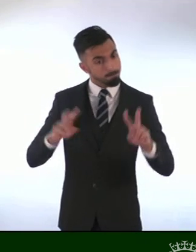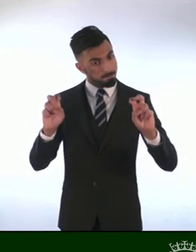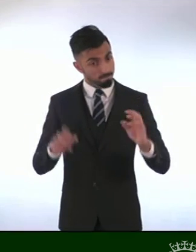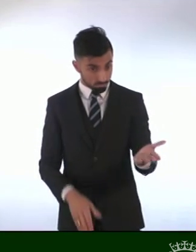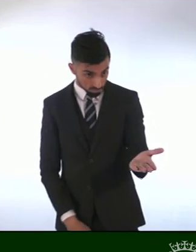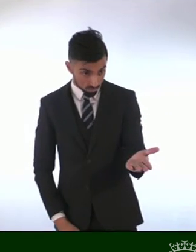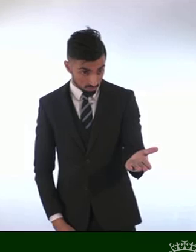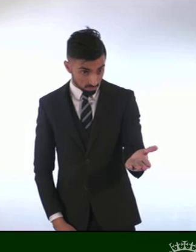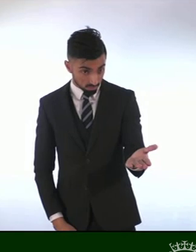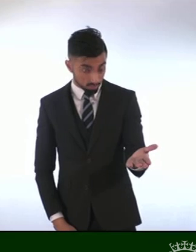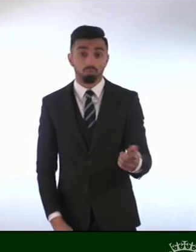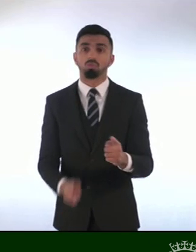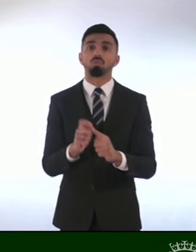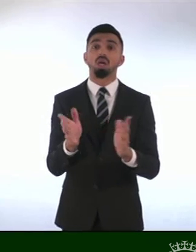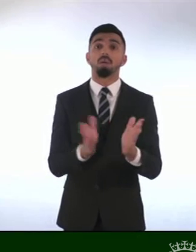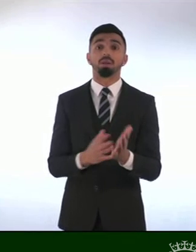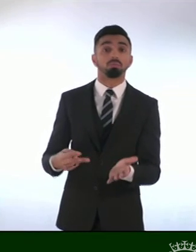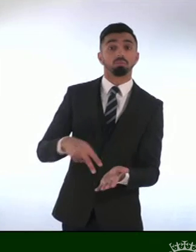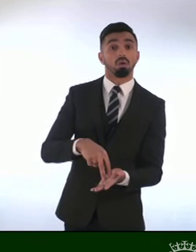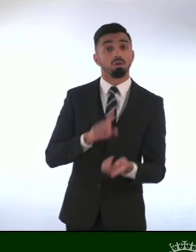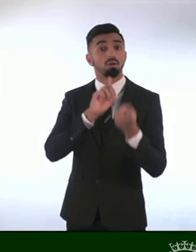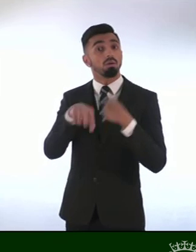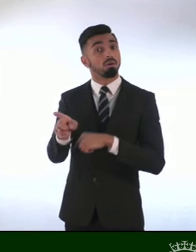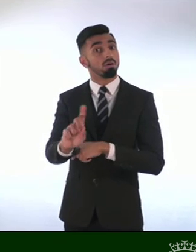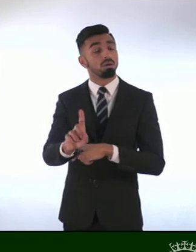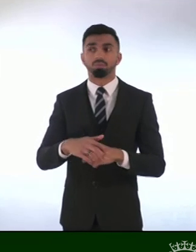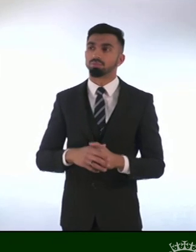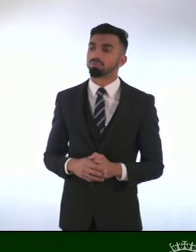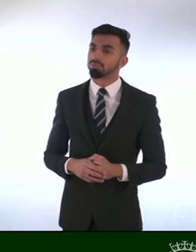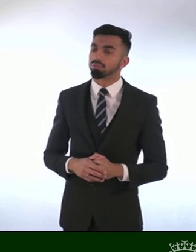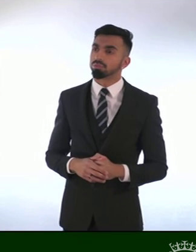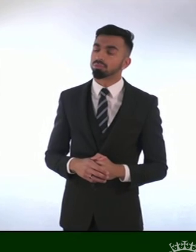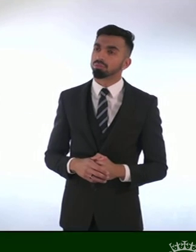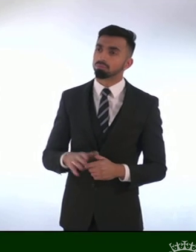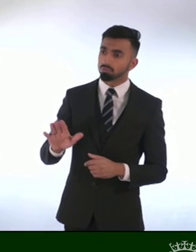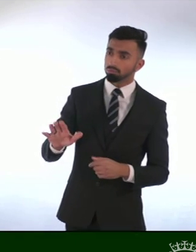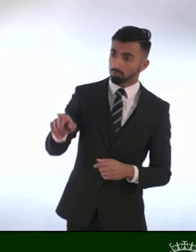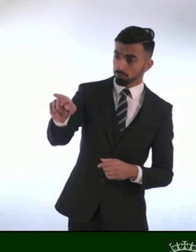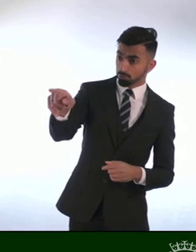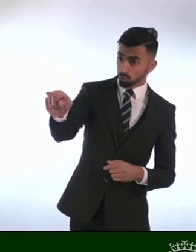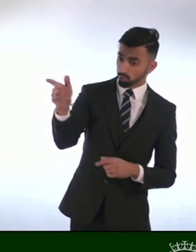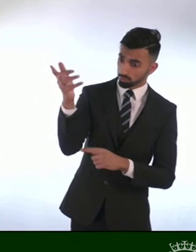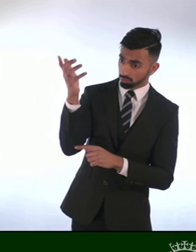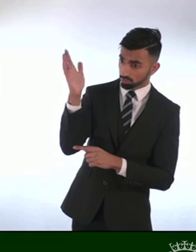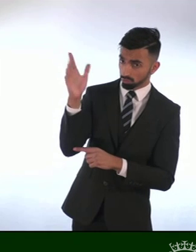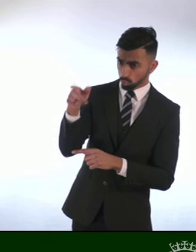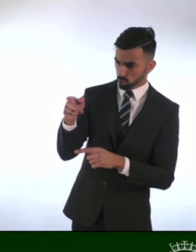First, I want to thank the right honourable Gentleman for the spirit in which he has spoken.